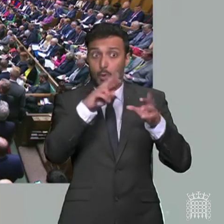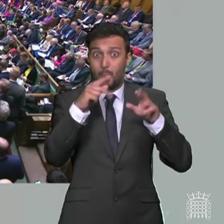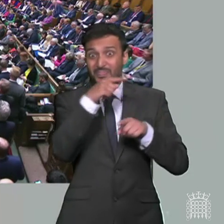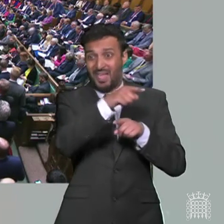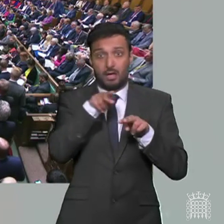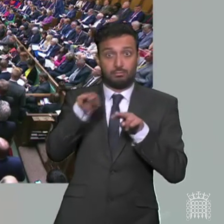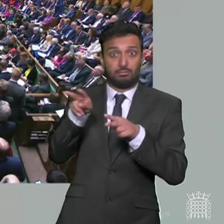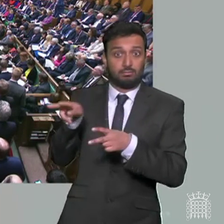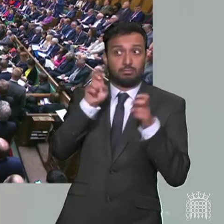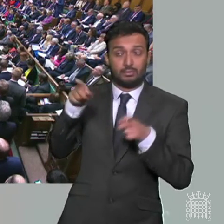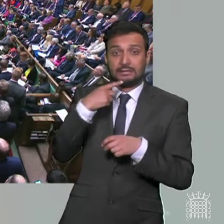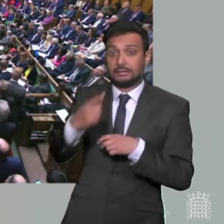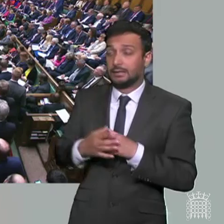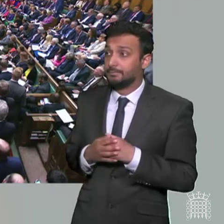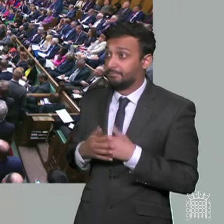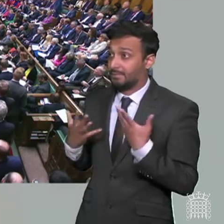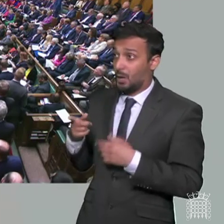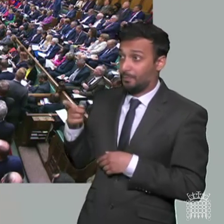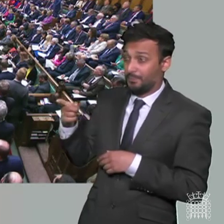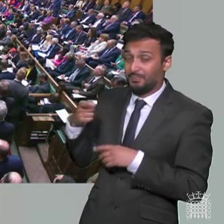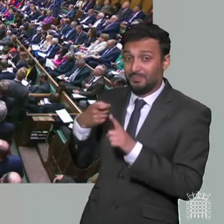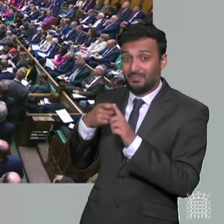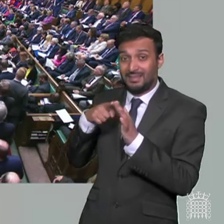I call the Leader of the Opposition, Keir Starmer.